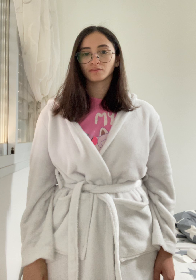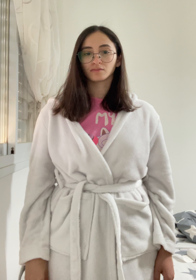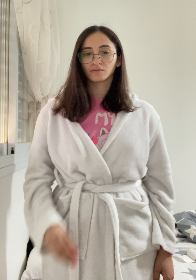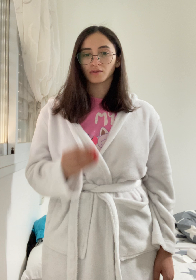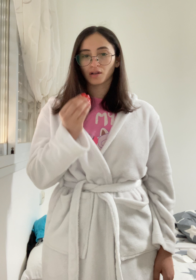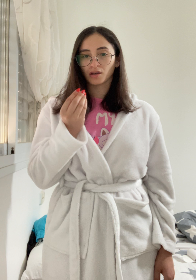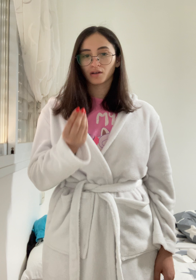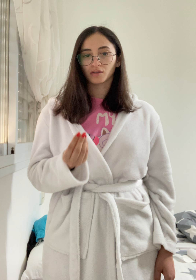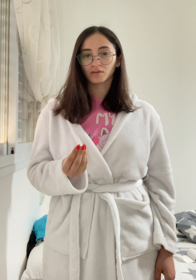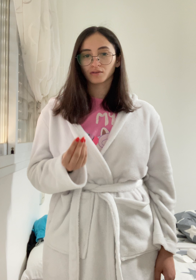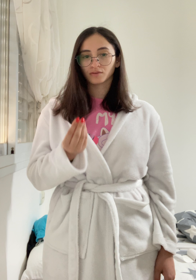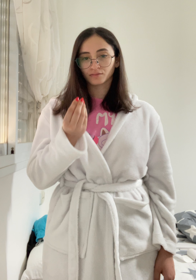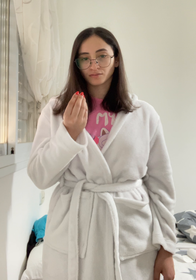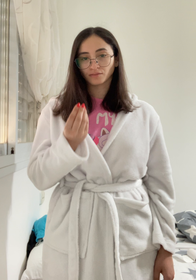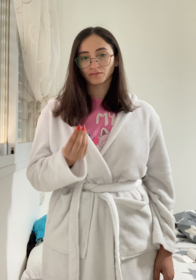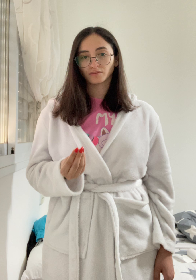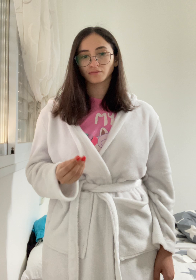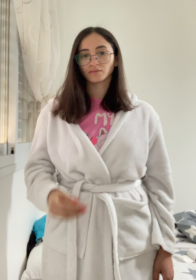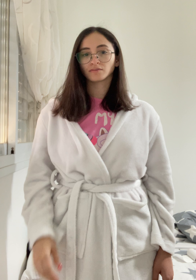לאט